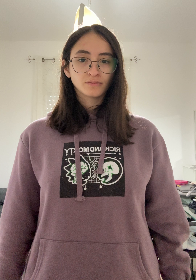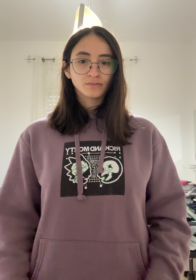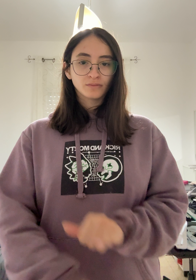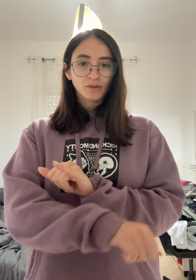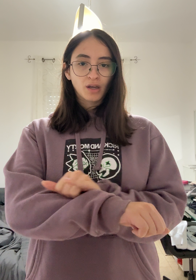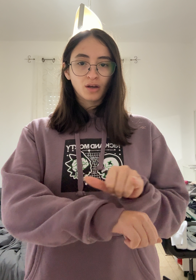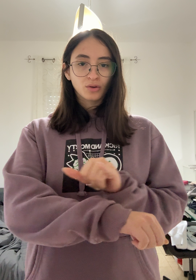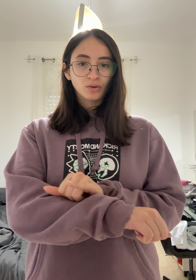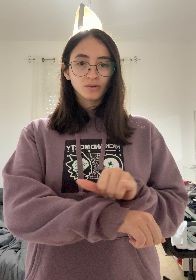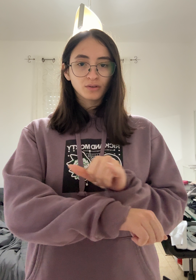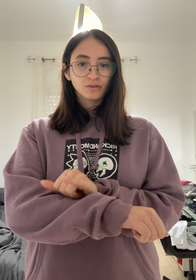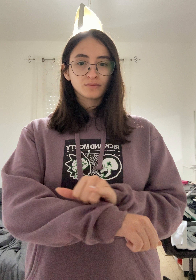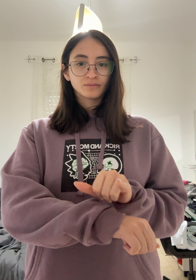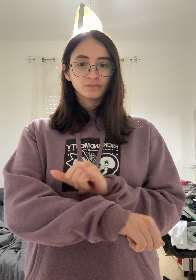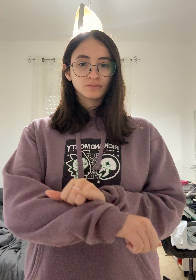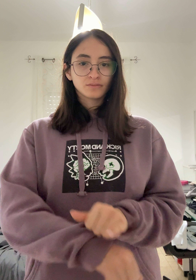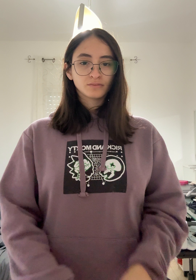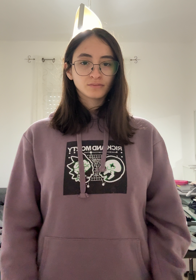ירקות